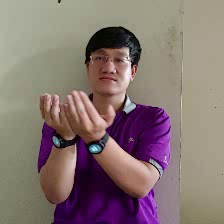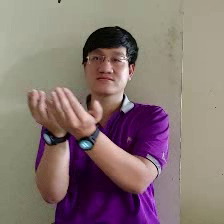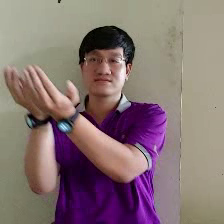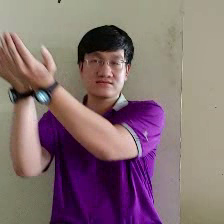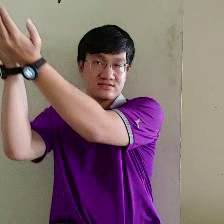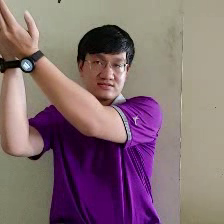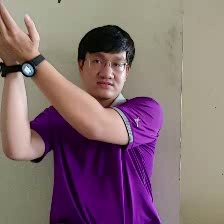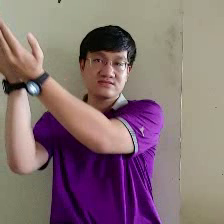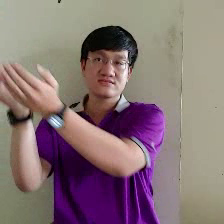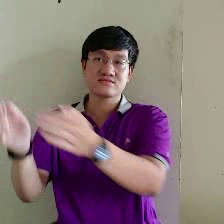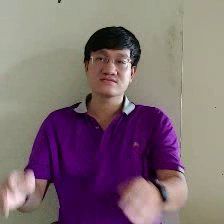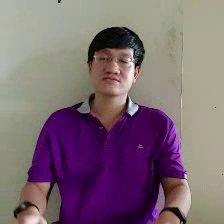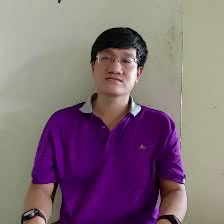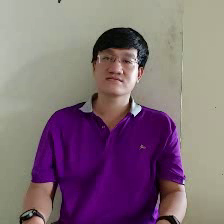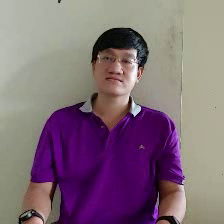Biếu tặng